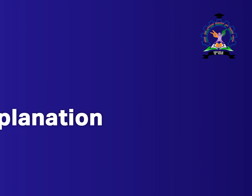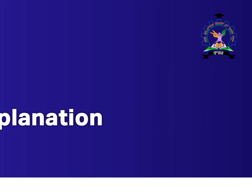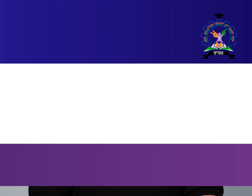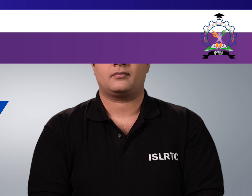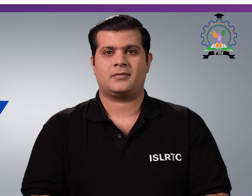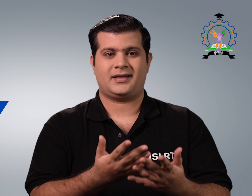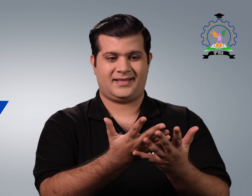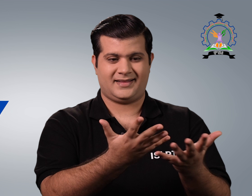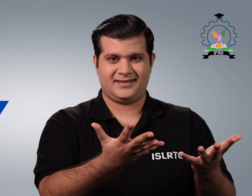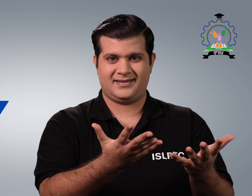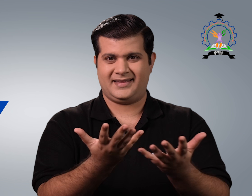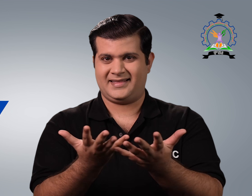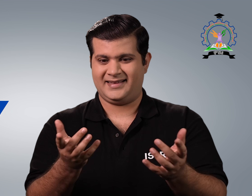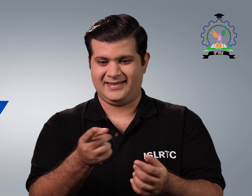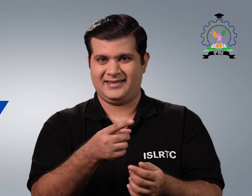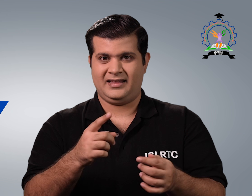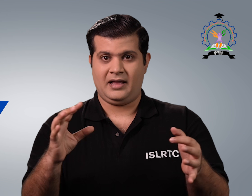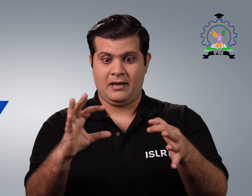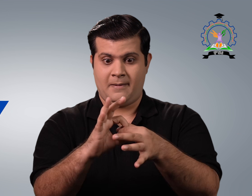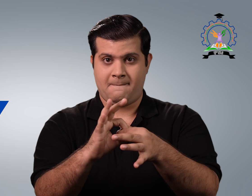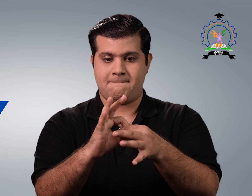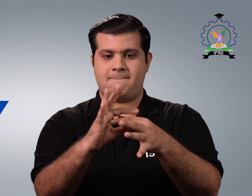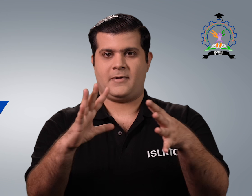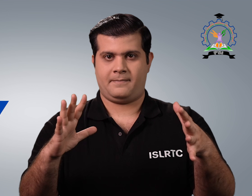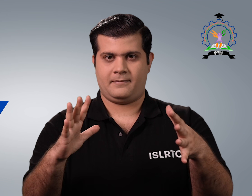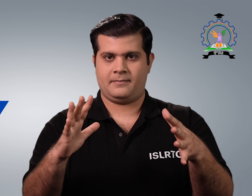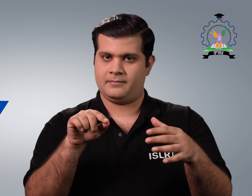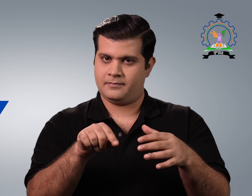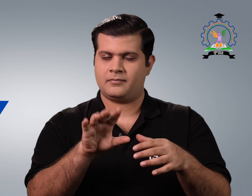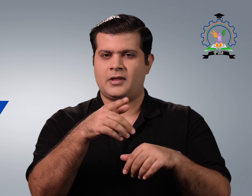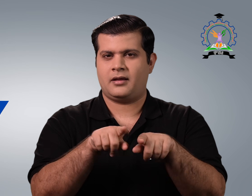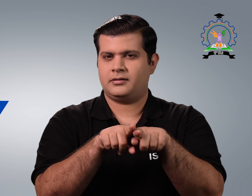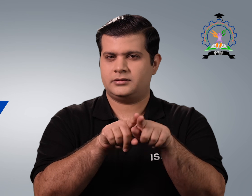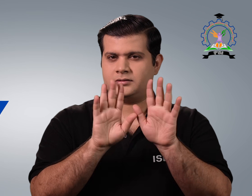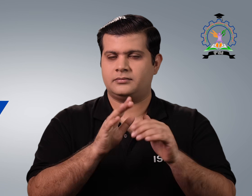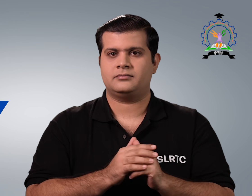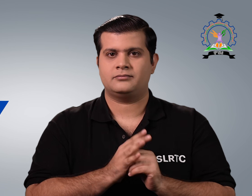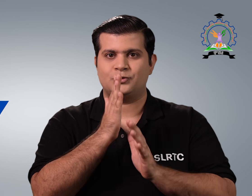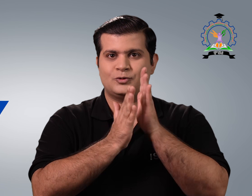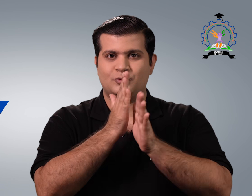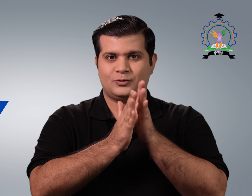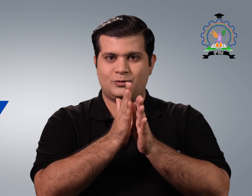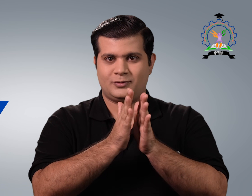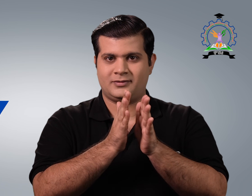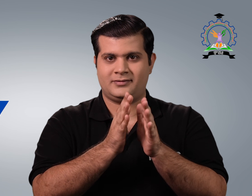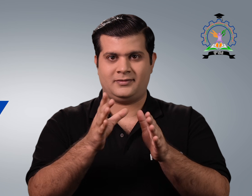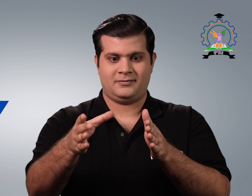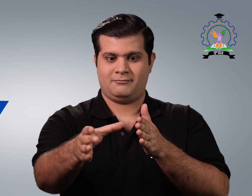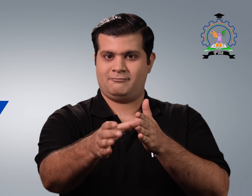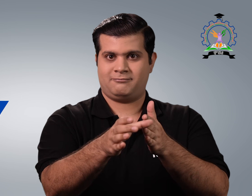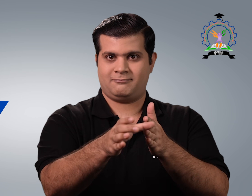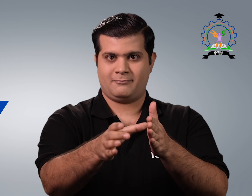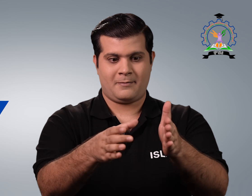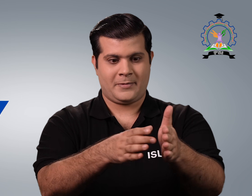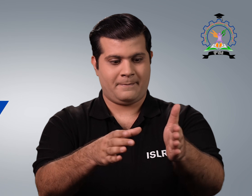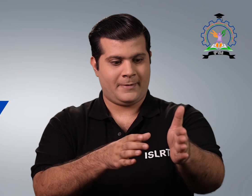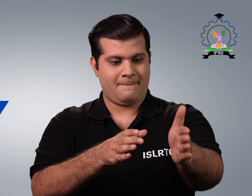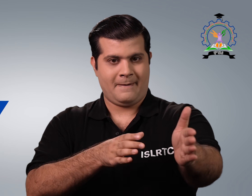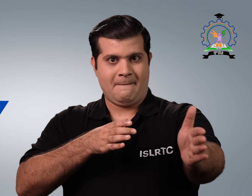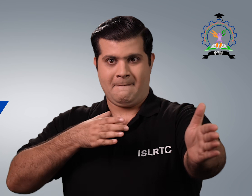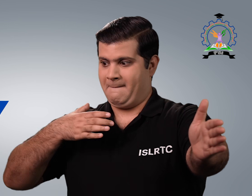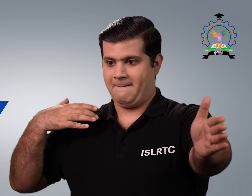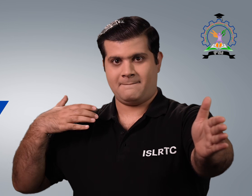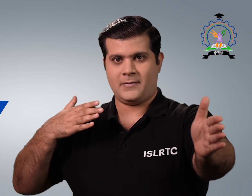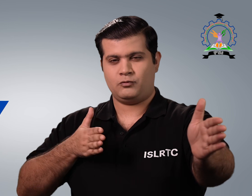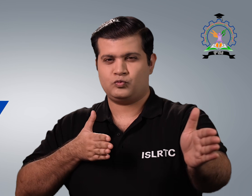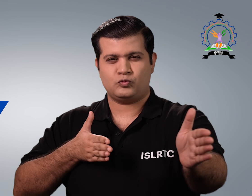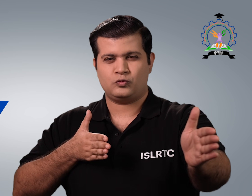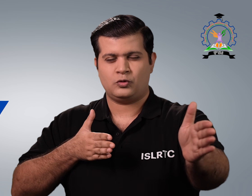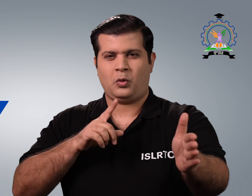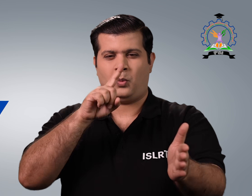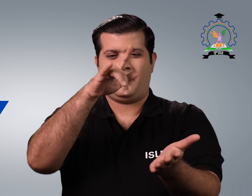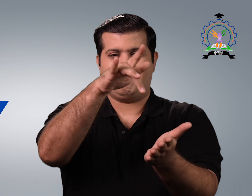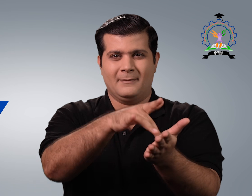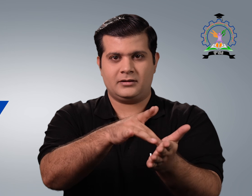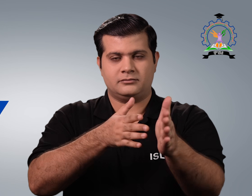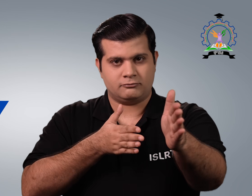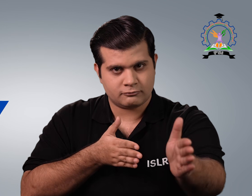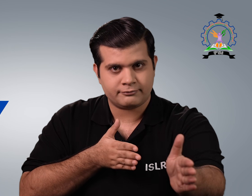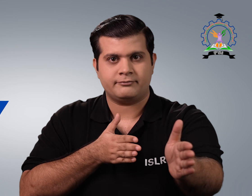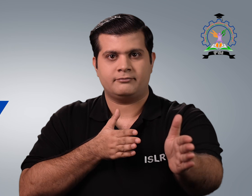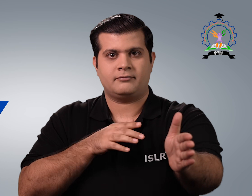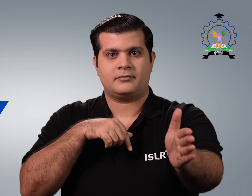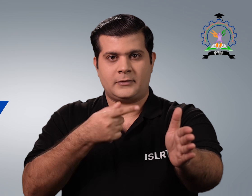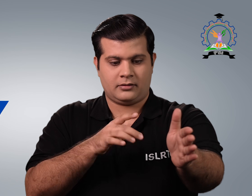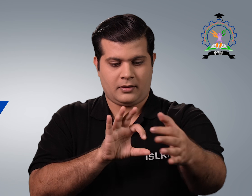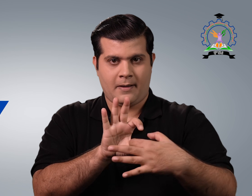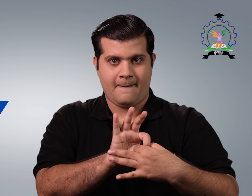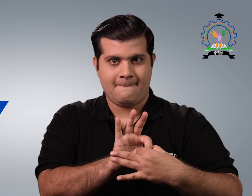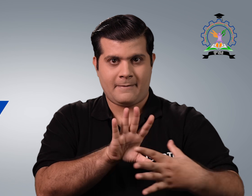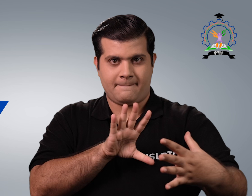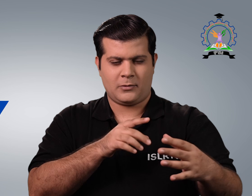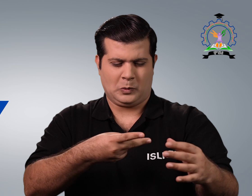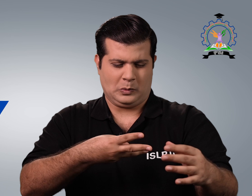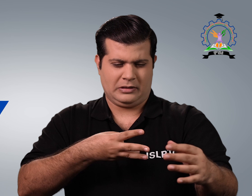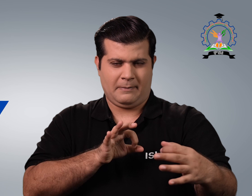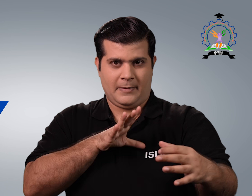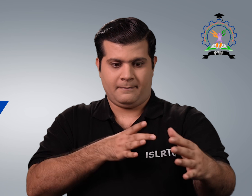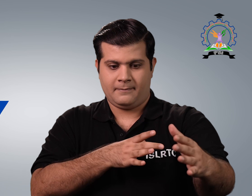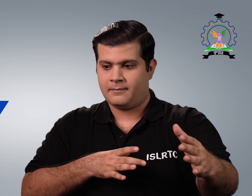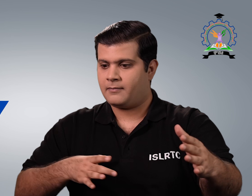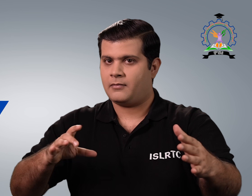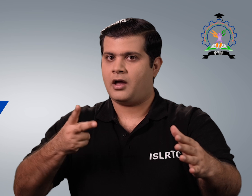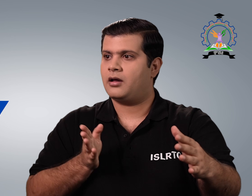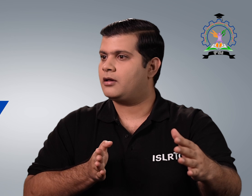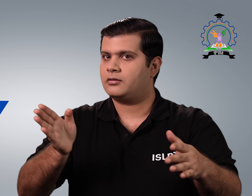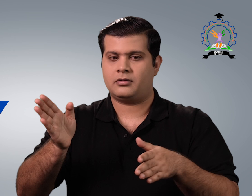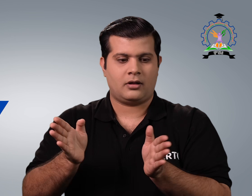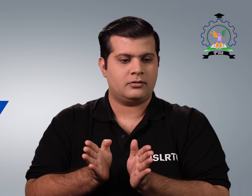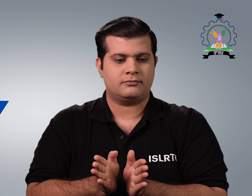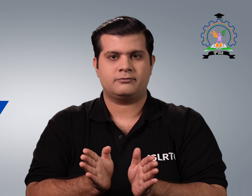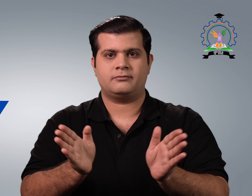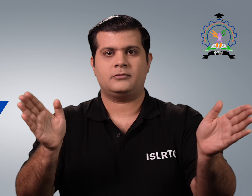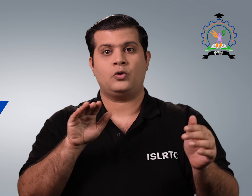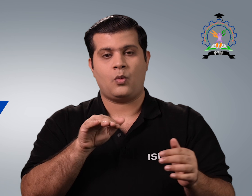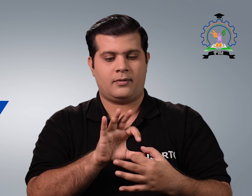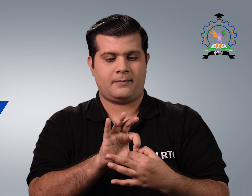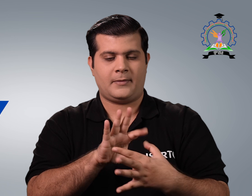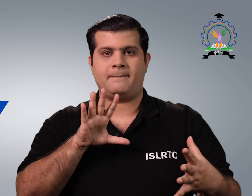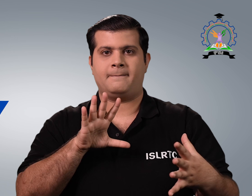To disconnect or separate. For example, upon reaching the station, a few of the train's compartments decoupled and proceeded on their own.